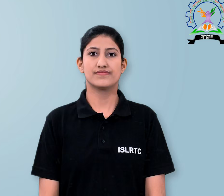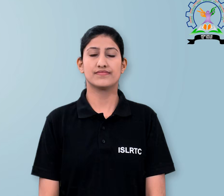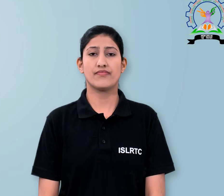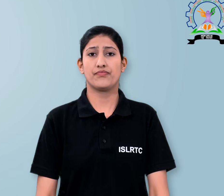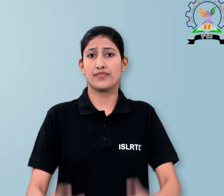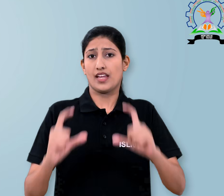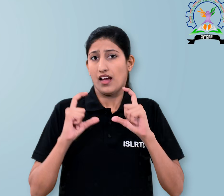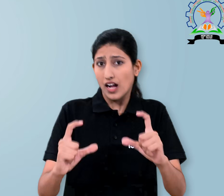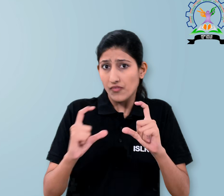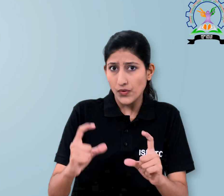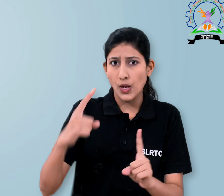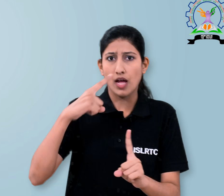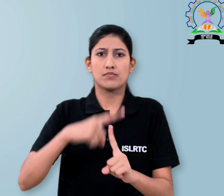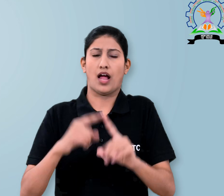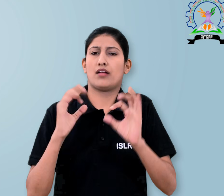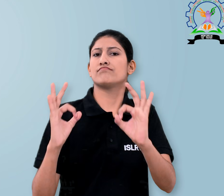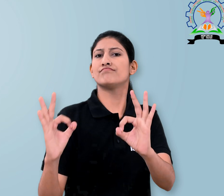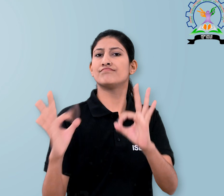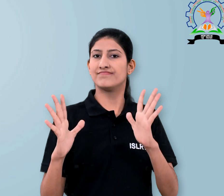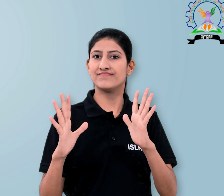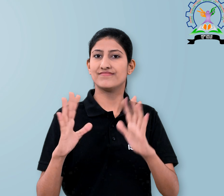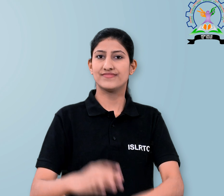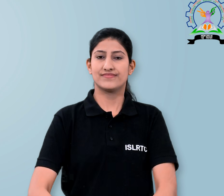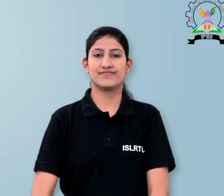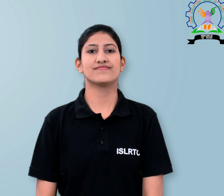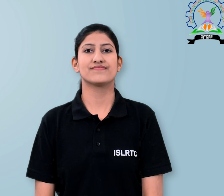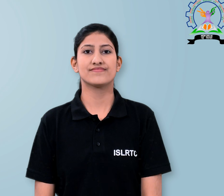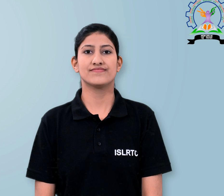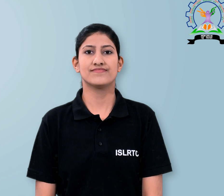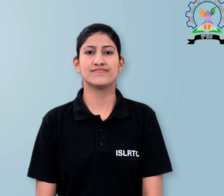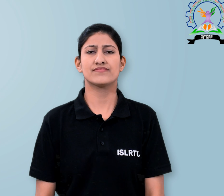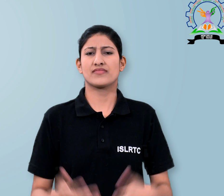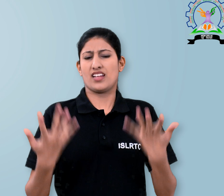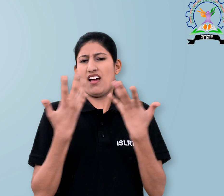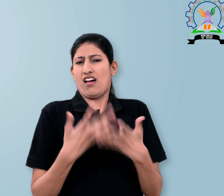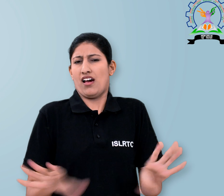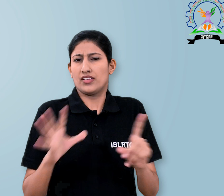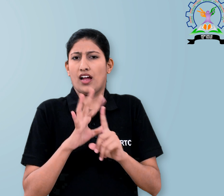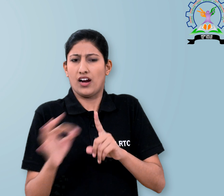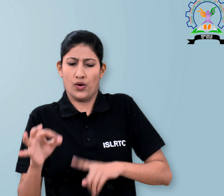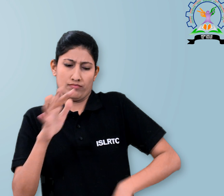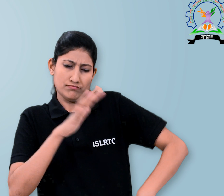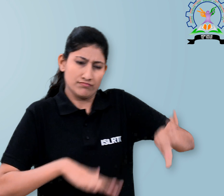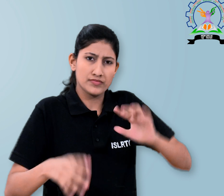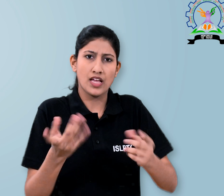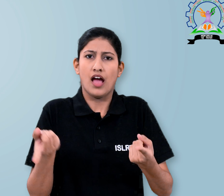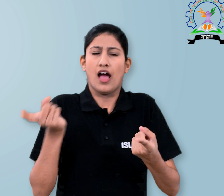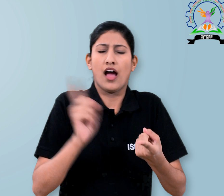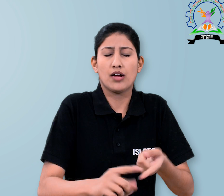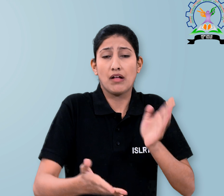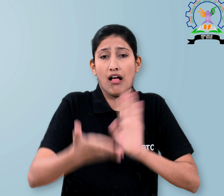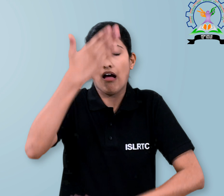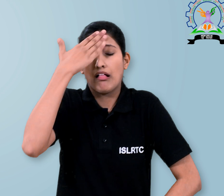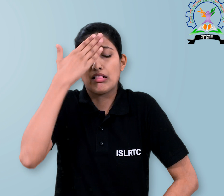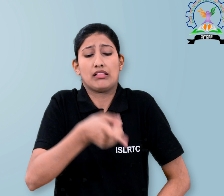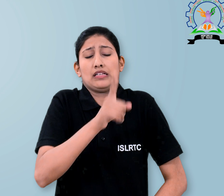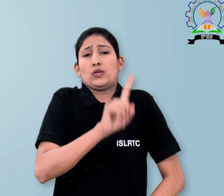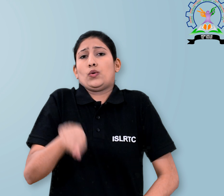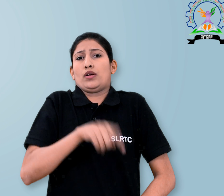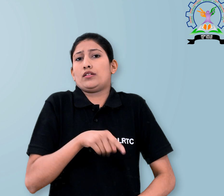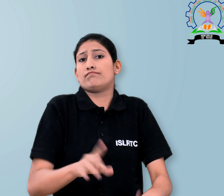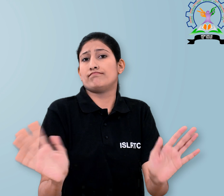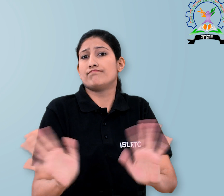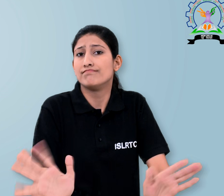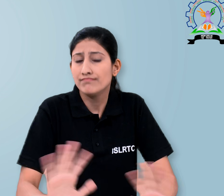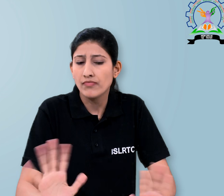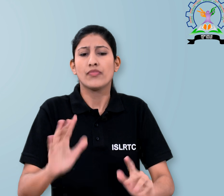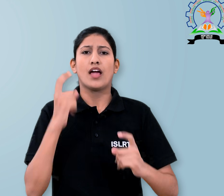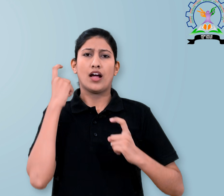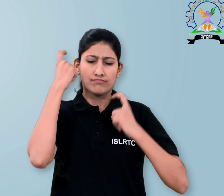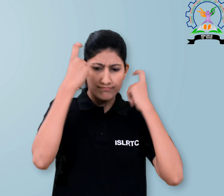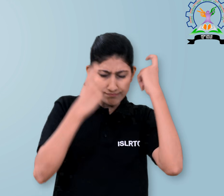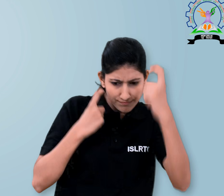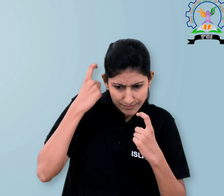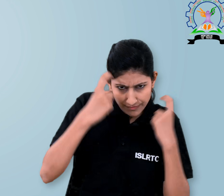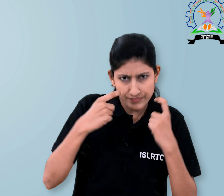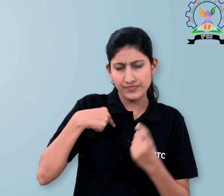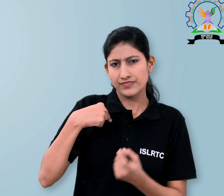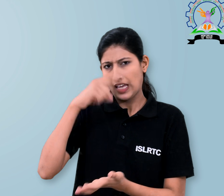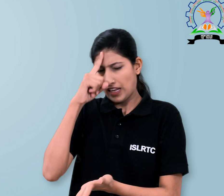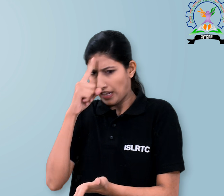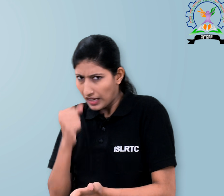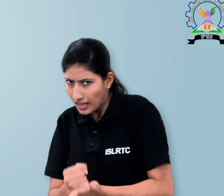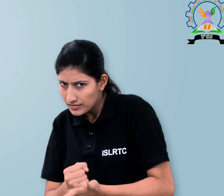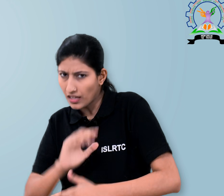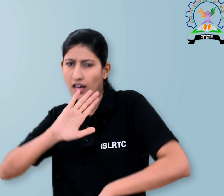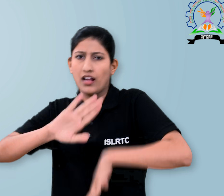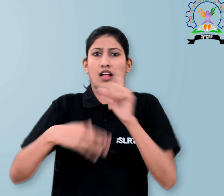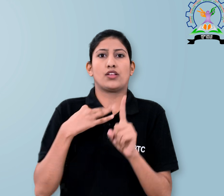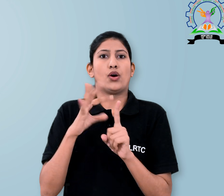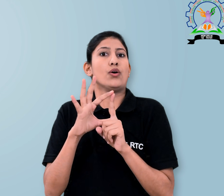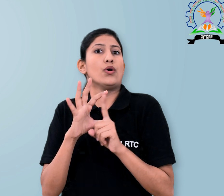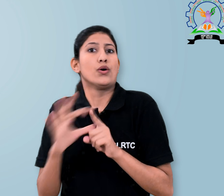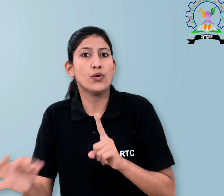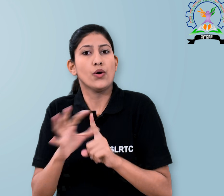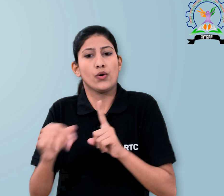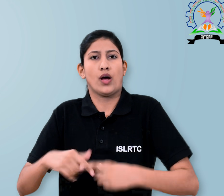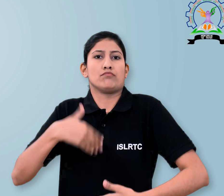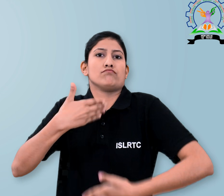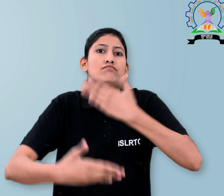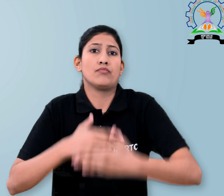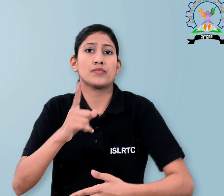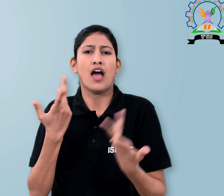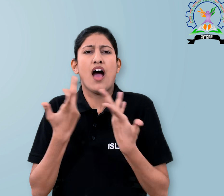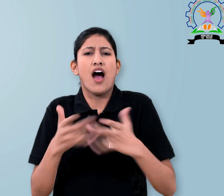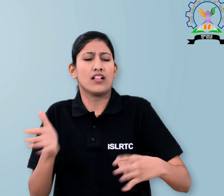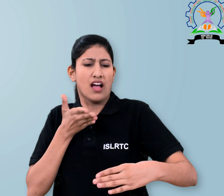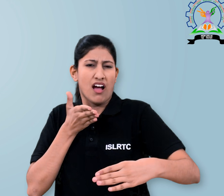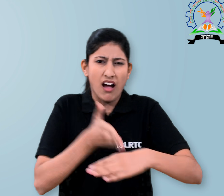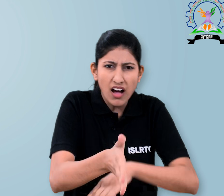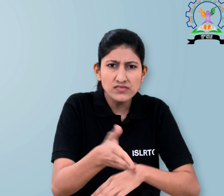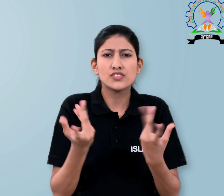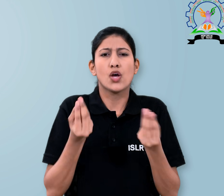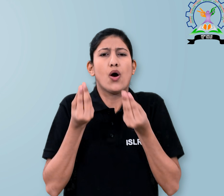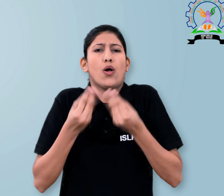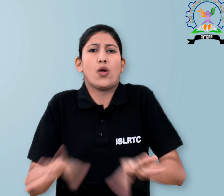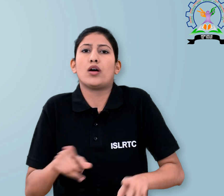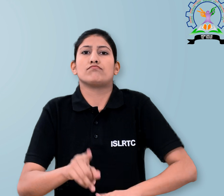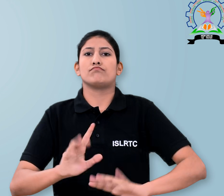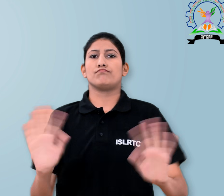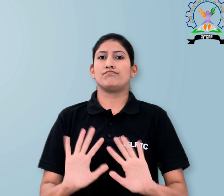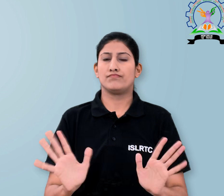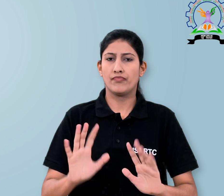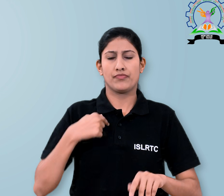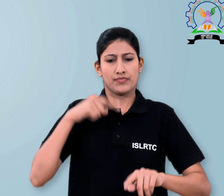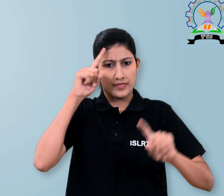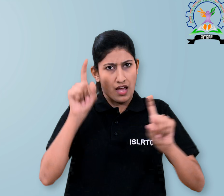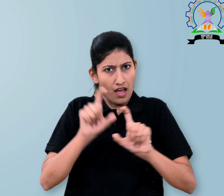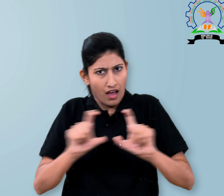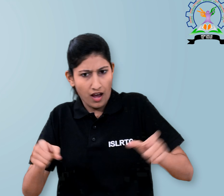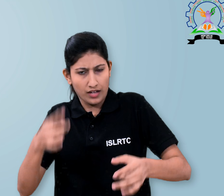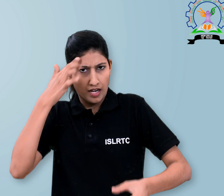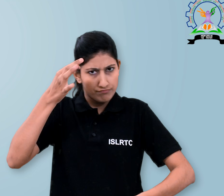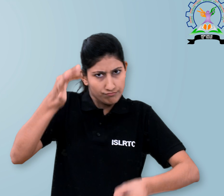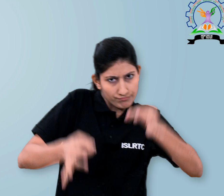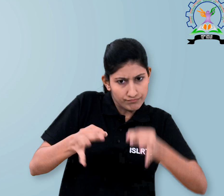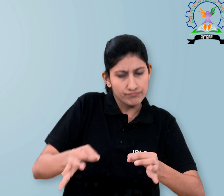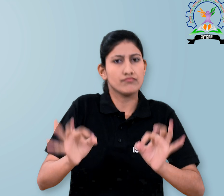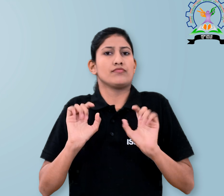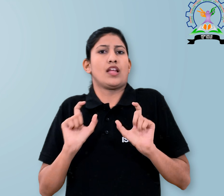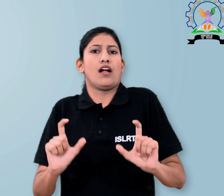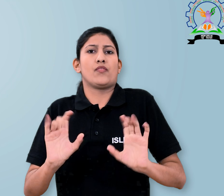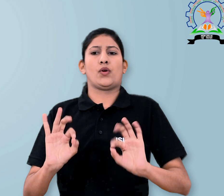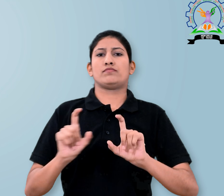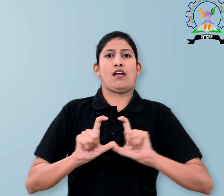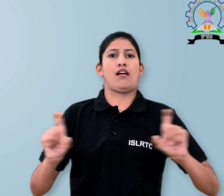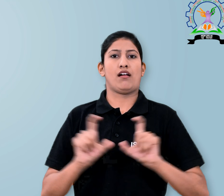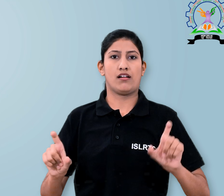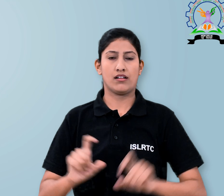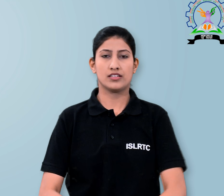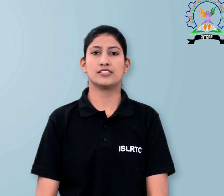Judiciously With good judgement or sense.